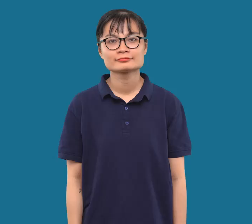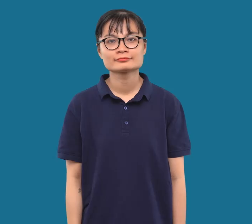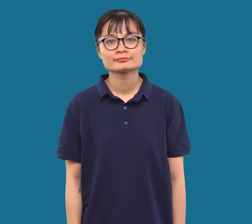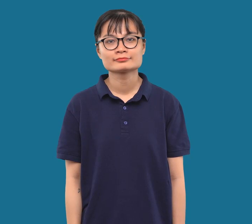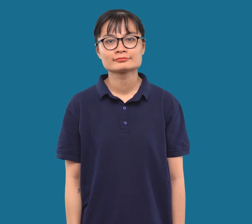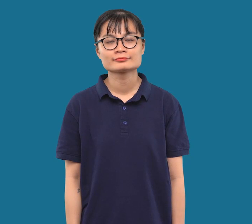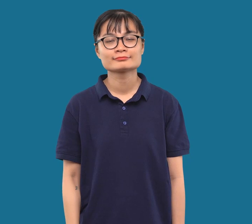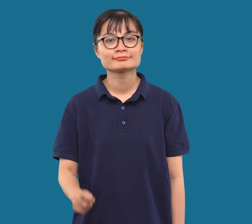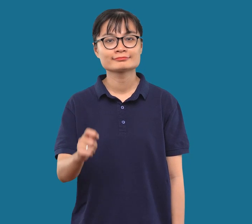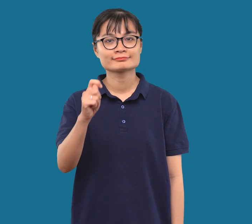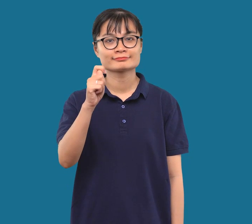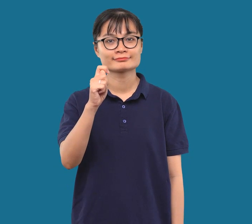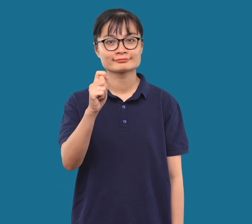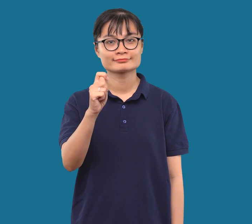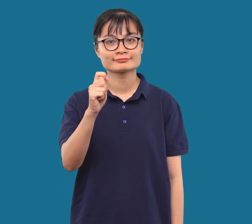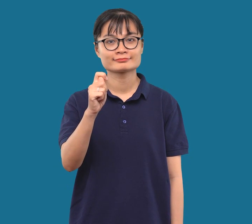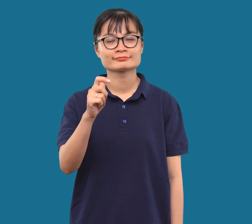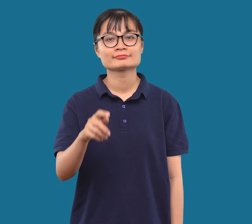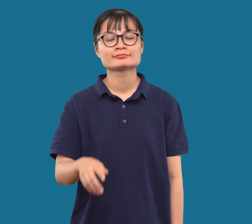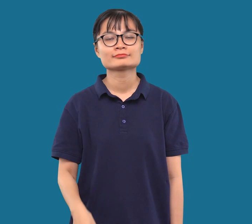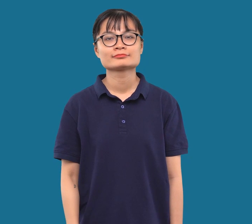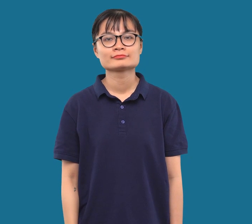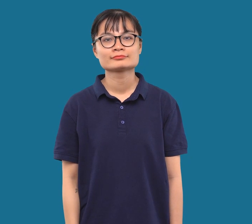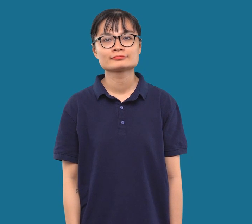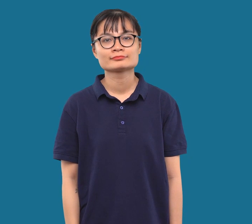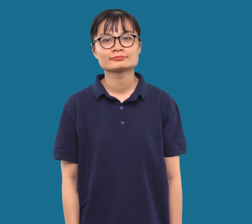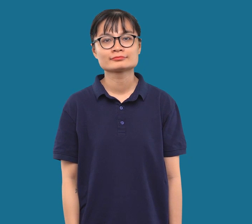x